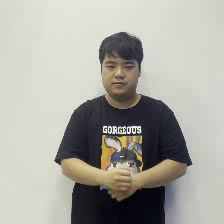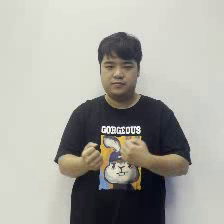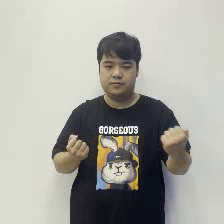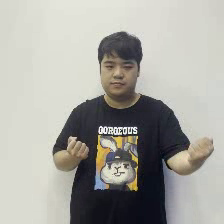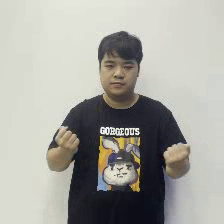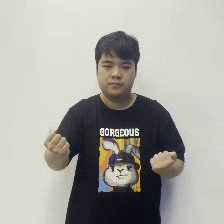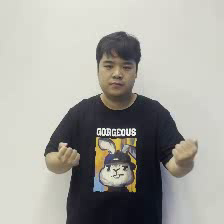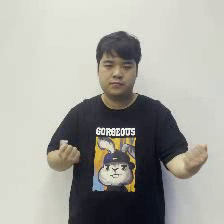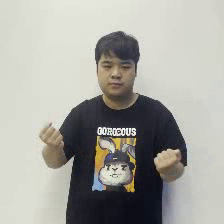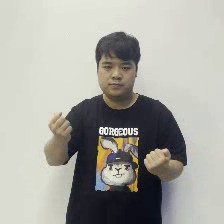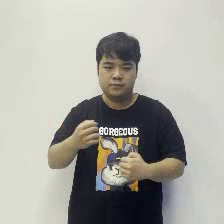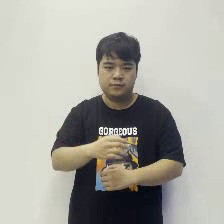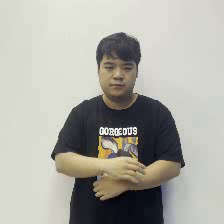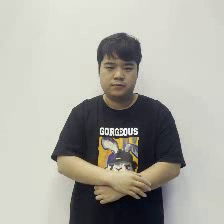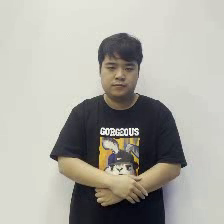Ô tô